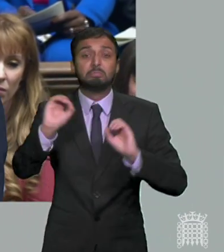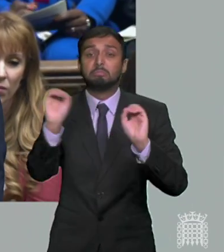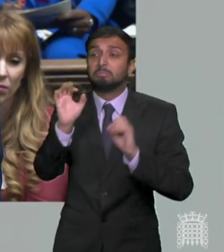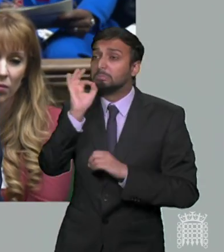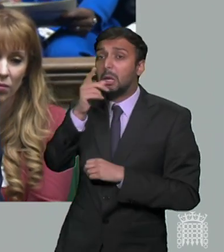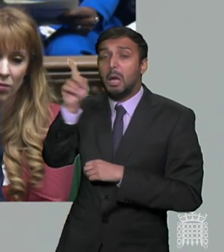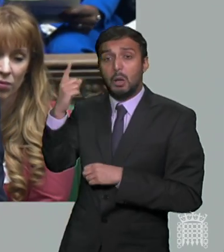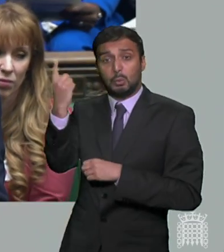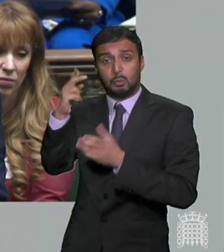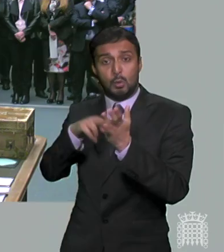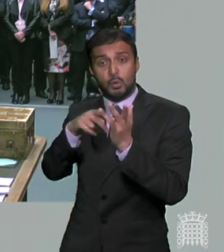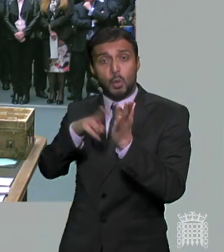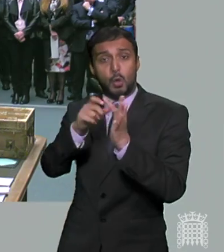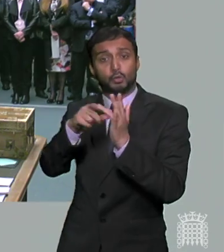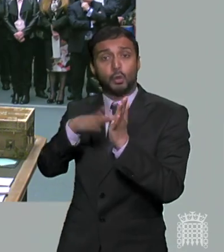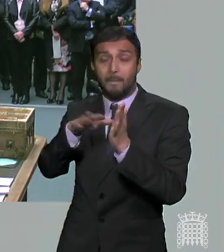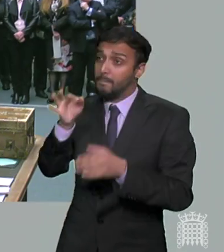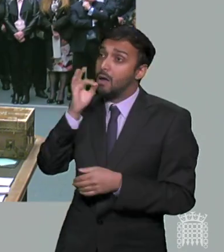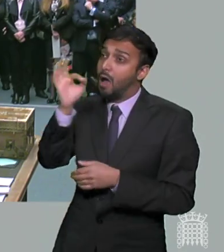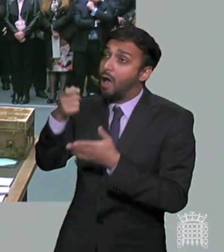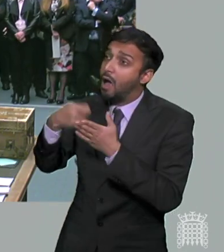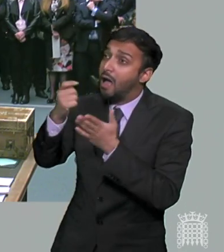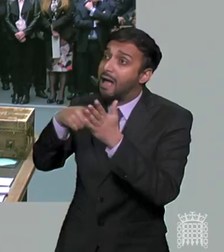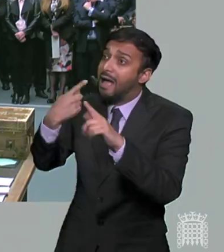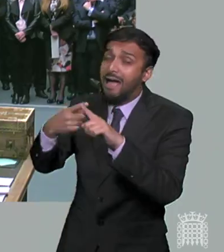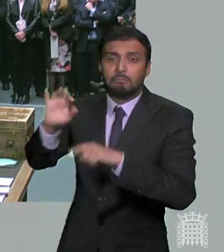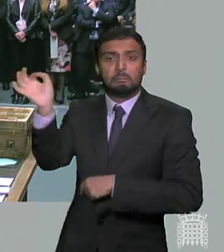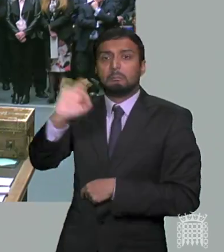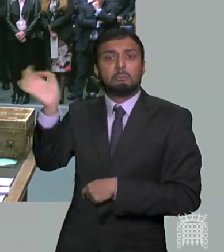He talks about the money. Every year that is £3.6 billion